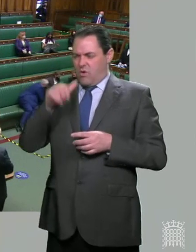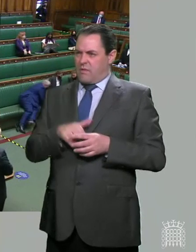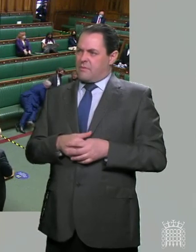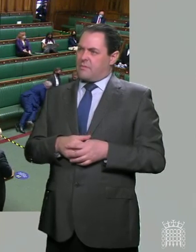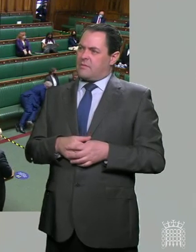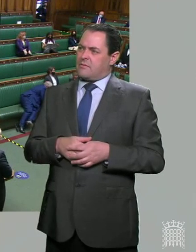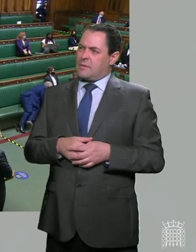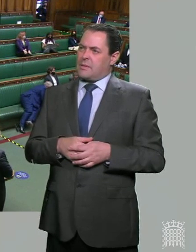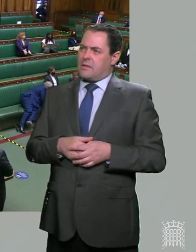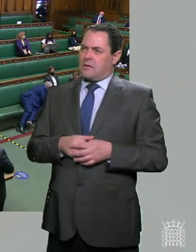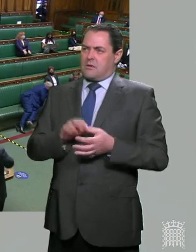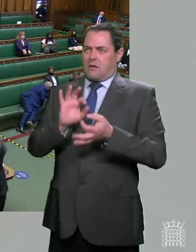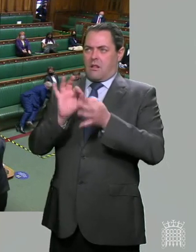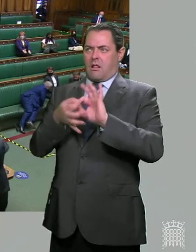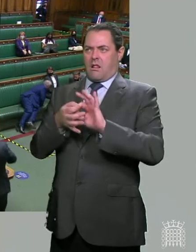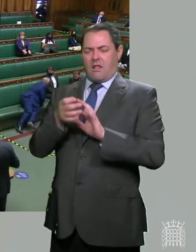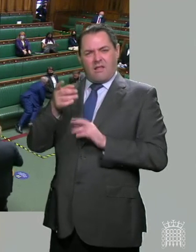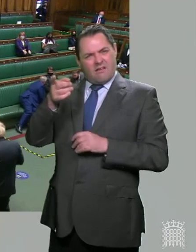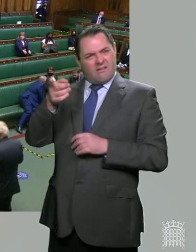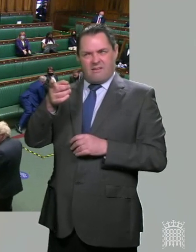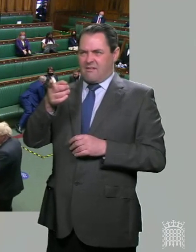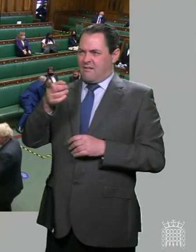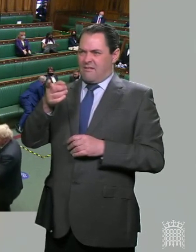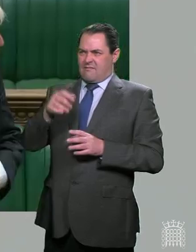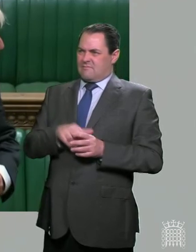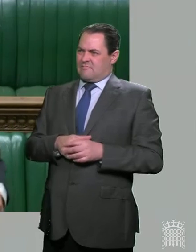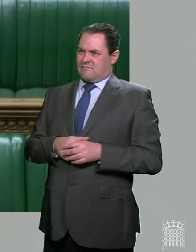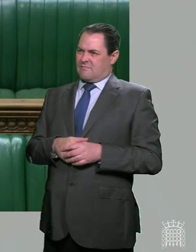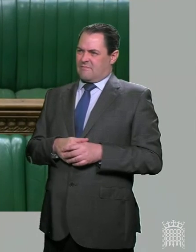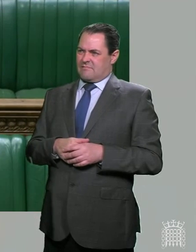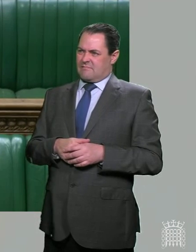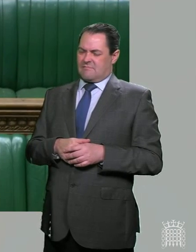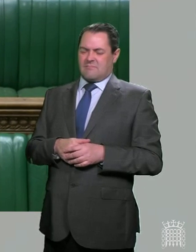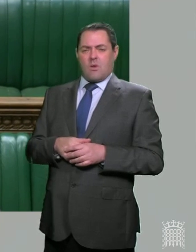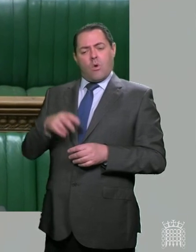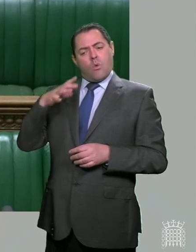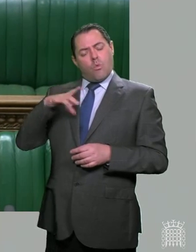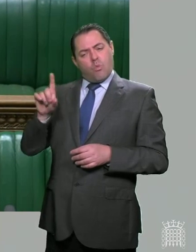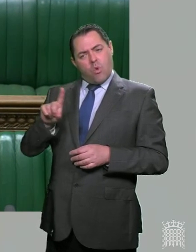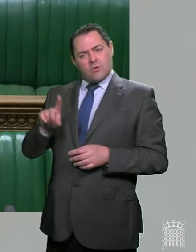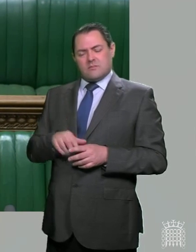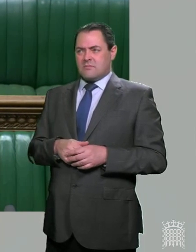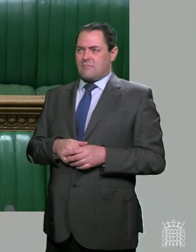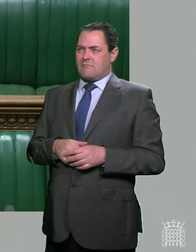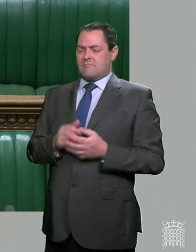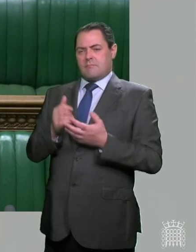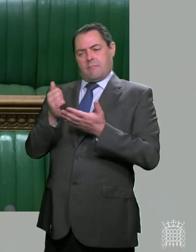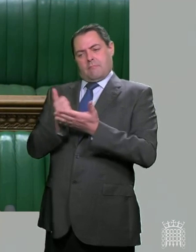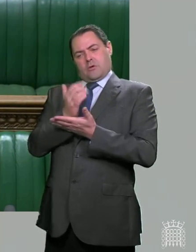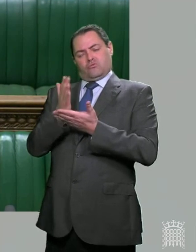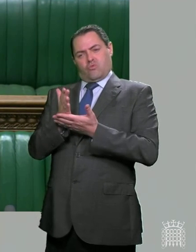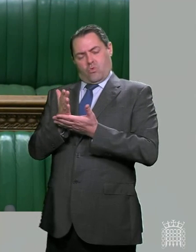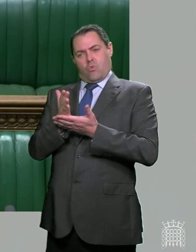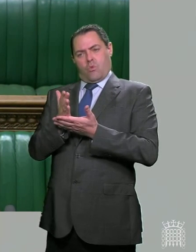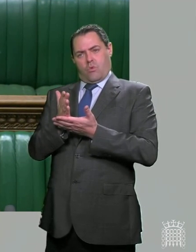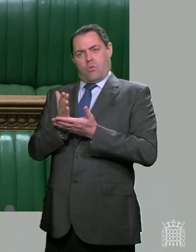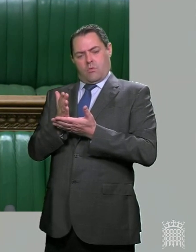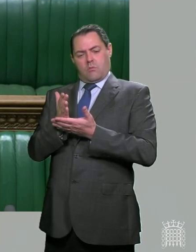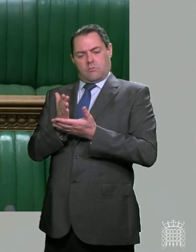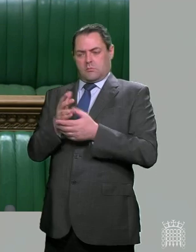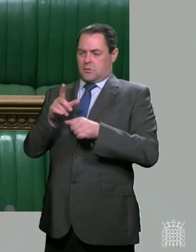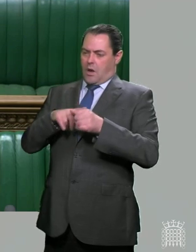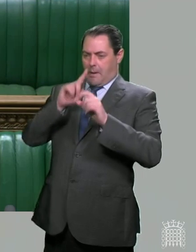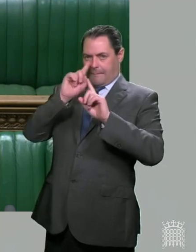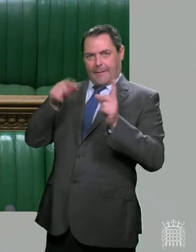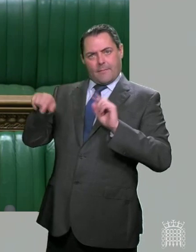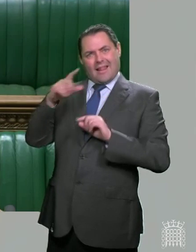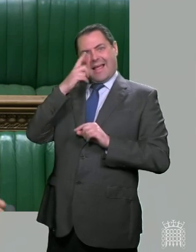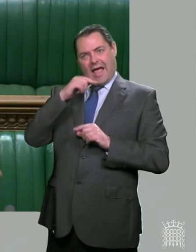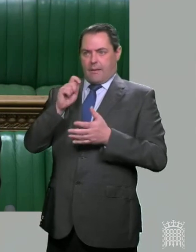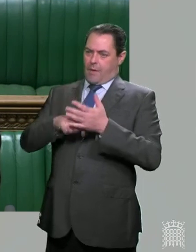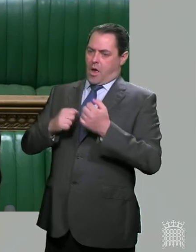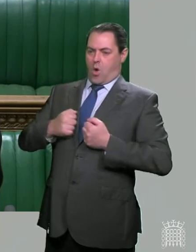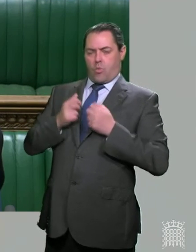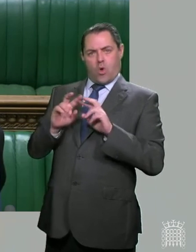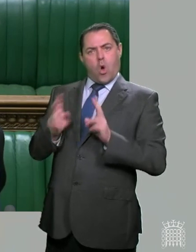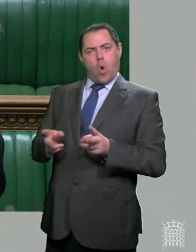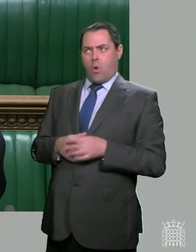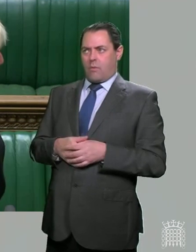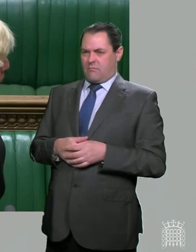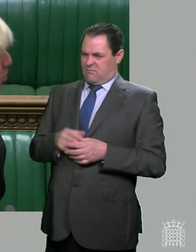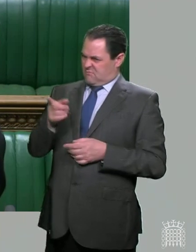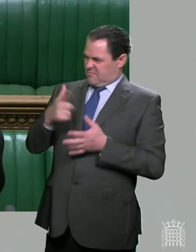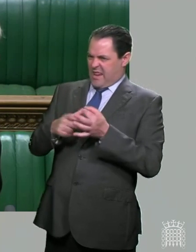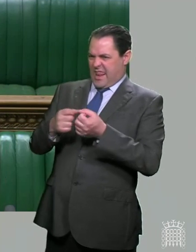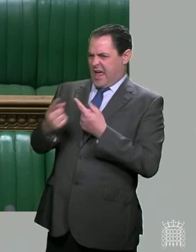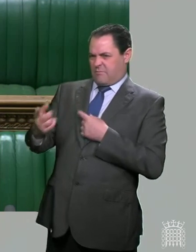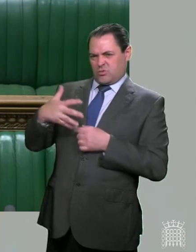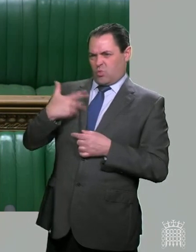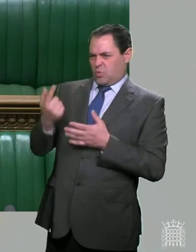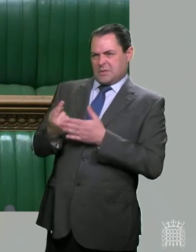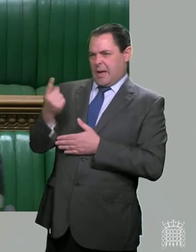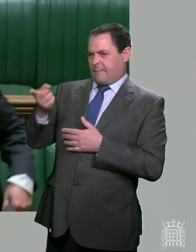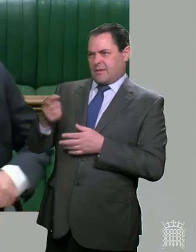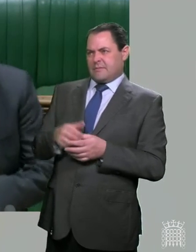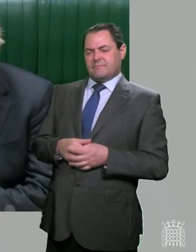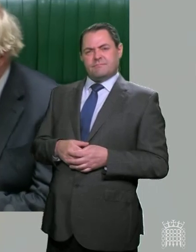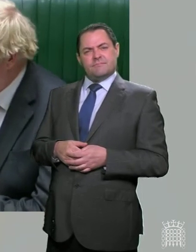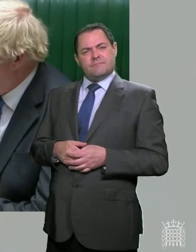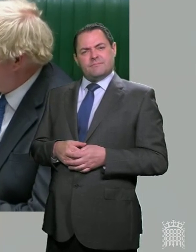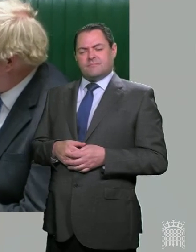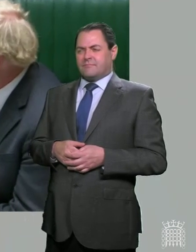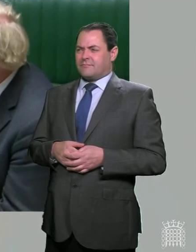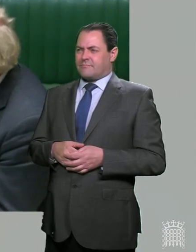I will not have it misrepresented by anybody, because what we want to do is ensure that we give young people in this country the chance of home ownership, which the Labour party would ruthlessly deny them.